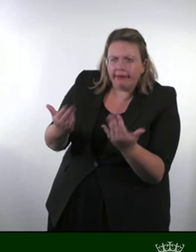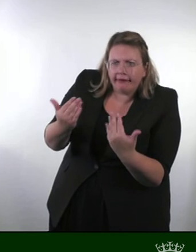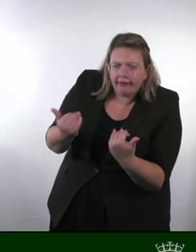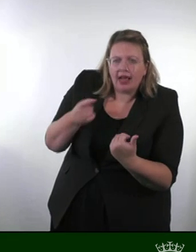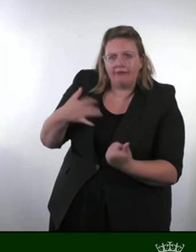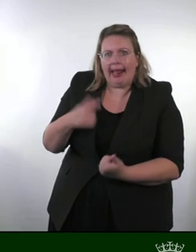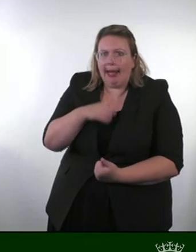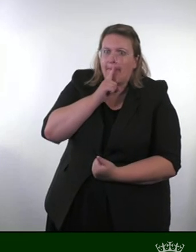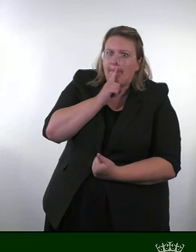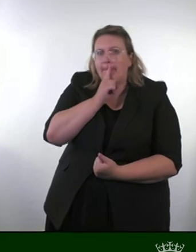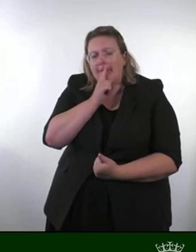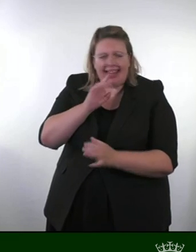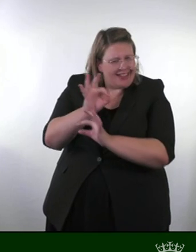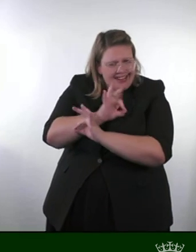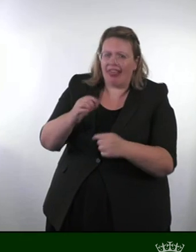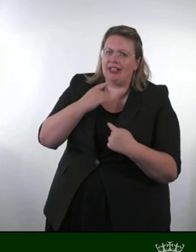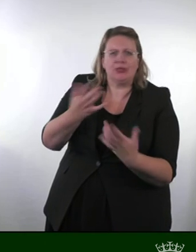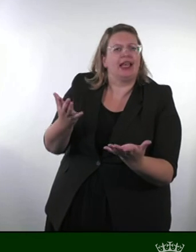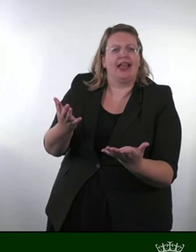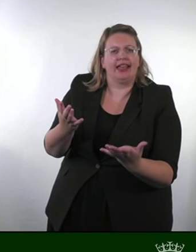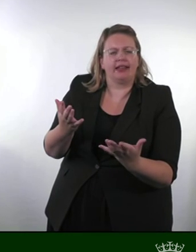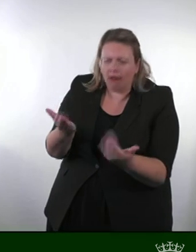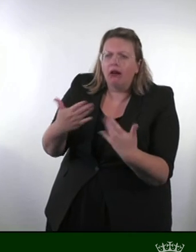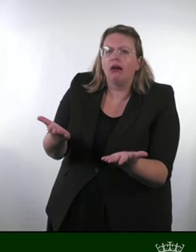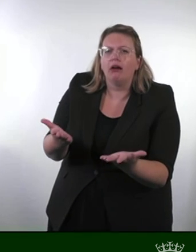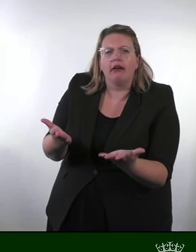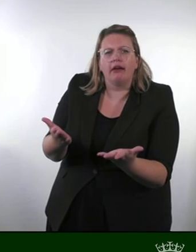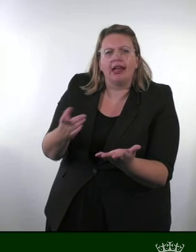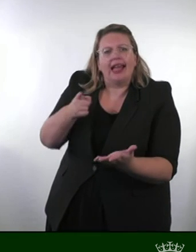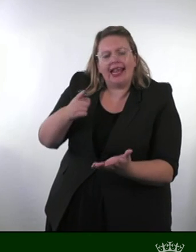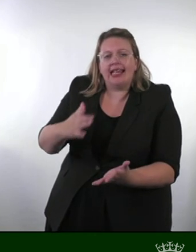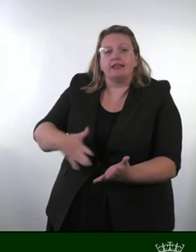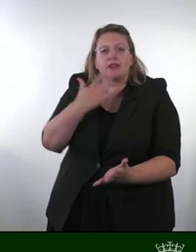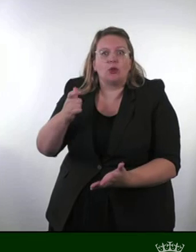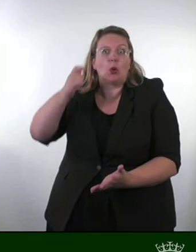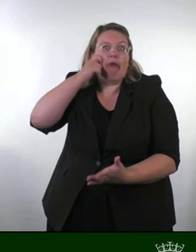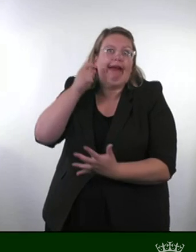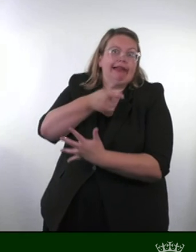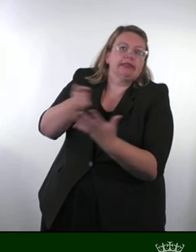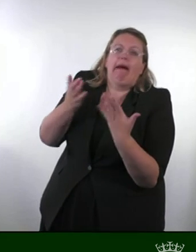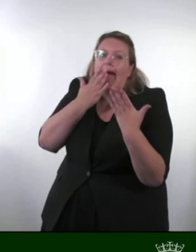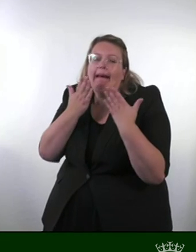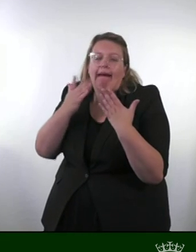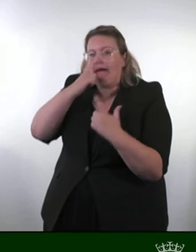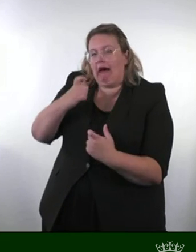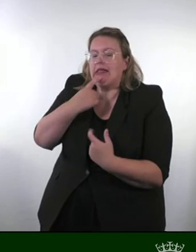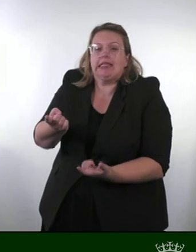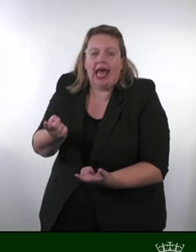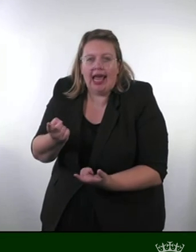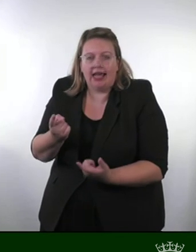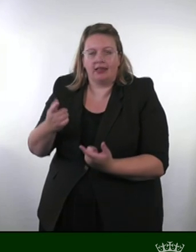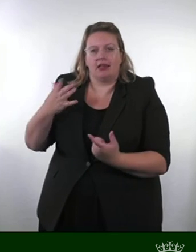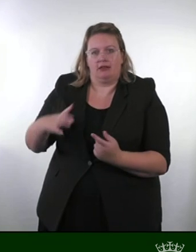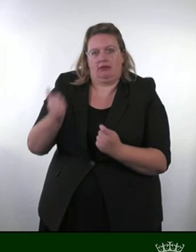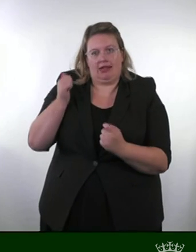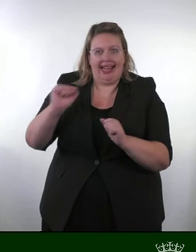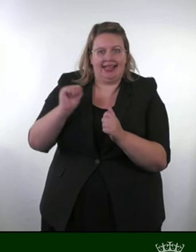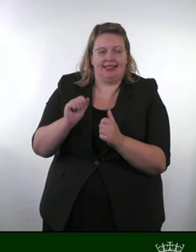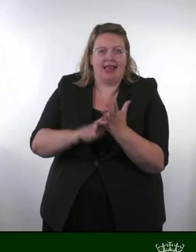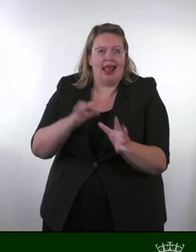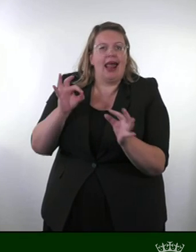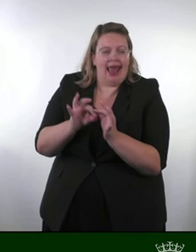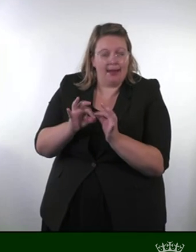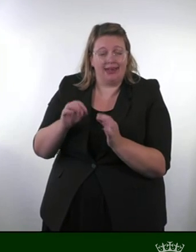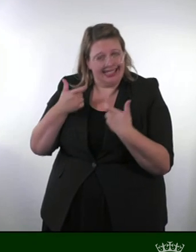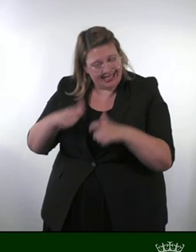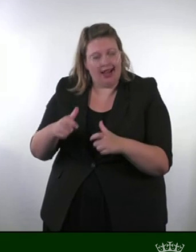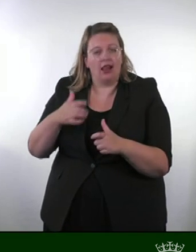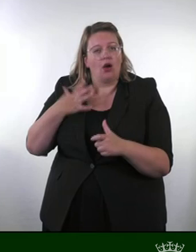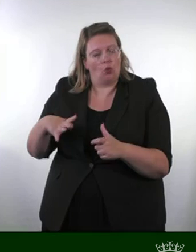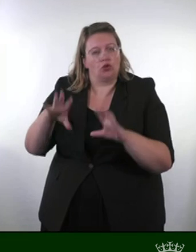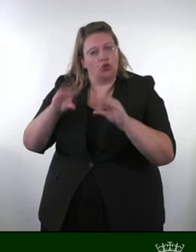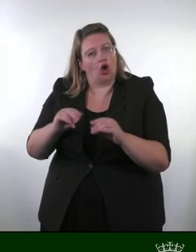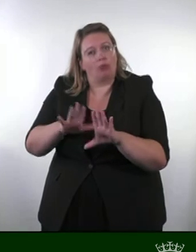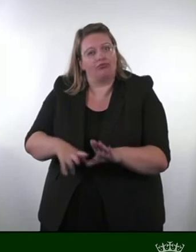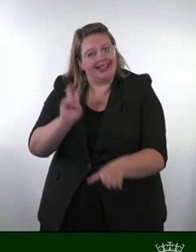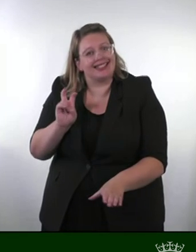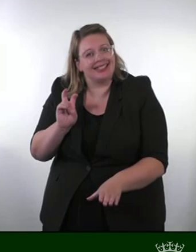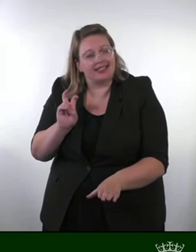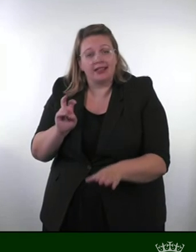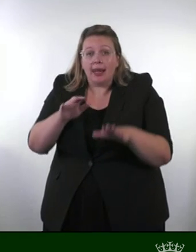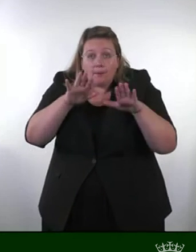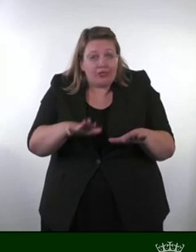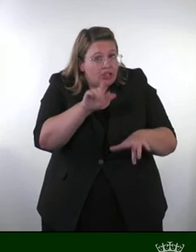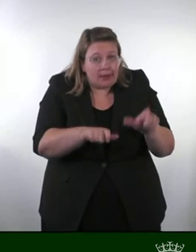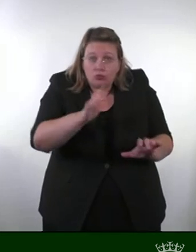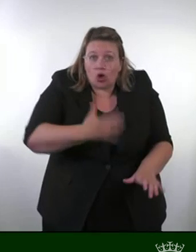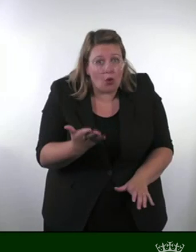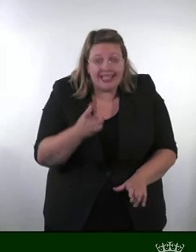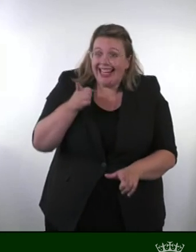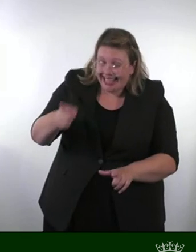He has nothing at all to say about that subject today, because he does not want to offend the huge number of his Back Benchers who want to overturn the verdict of the people and take us back into the EU, which is of course what he wants to do himself.